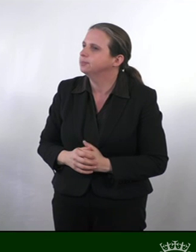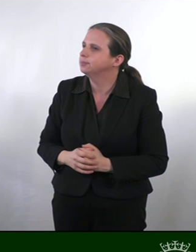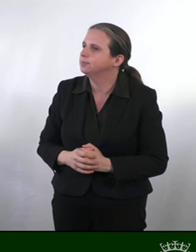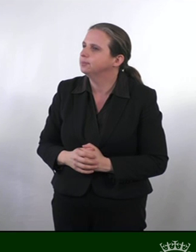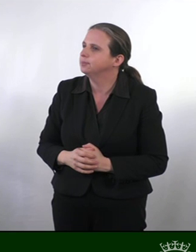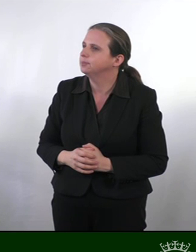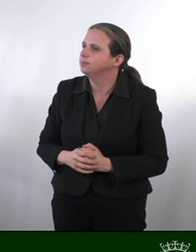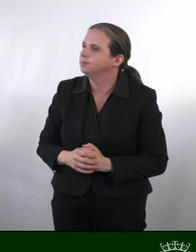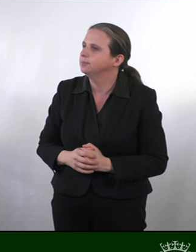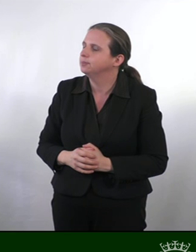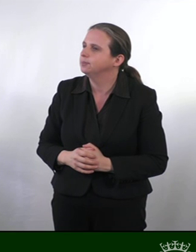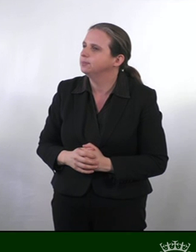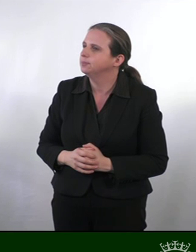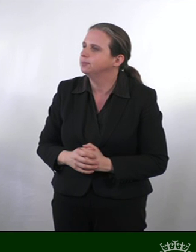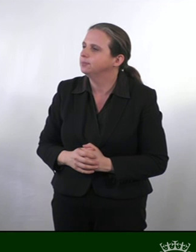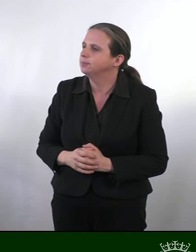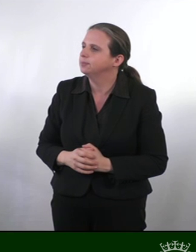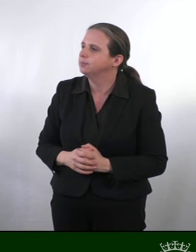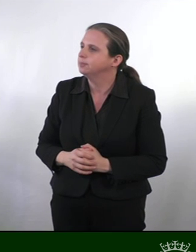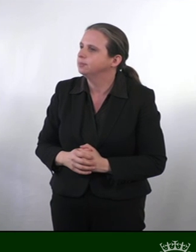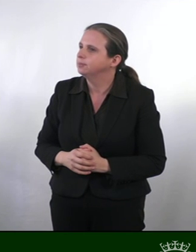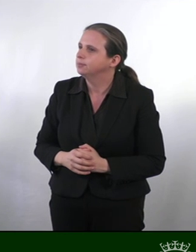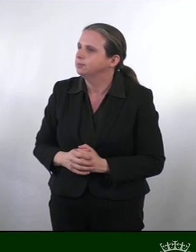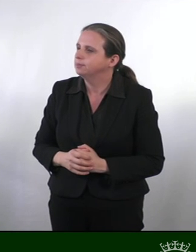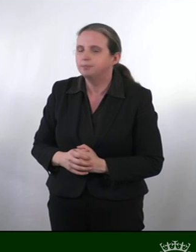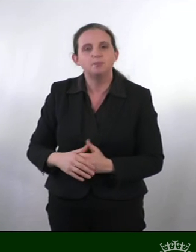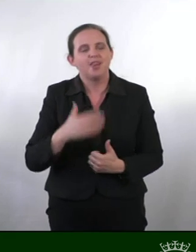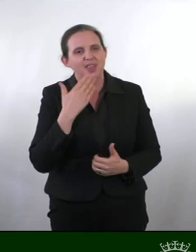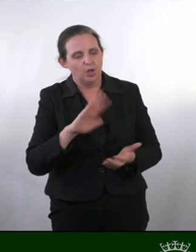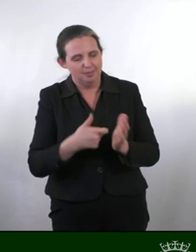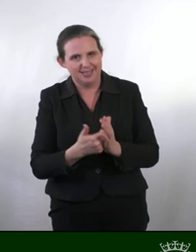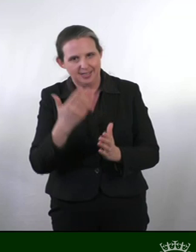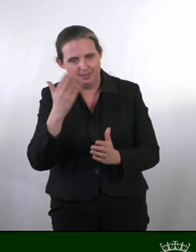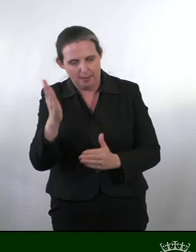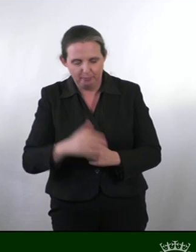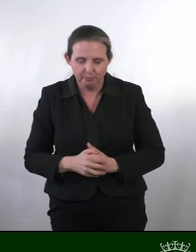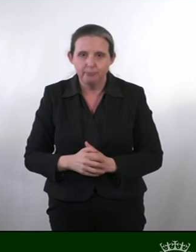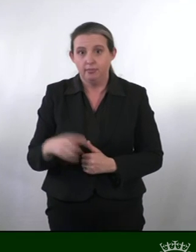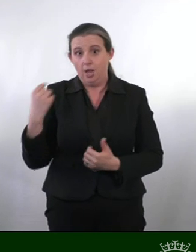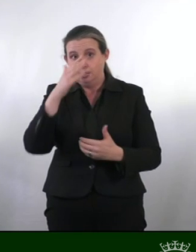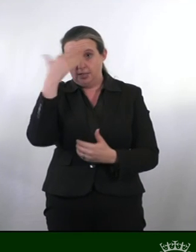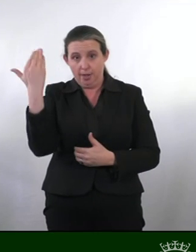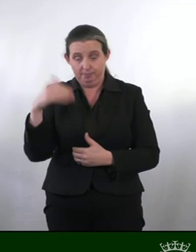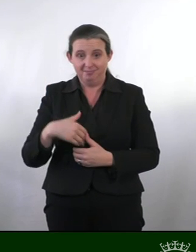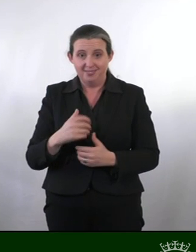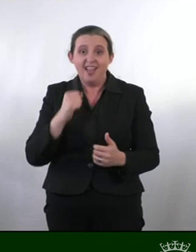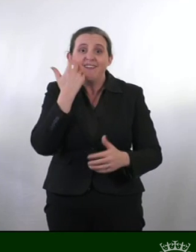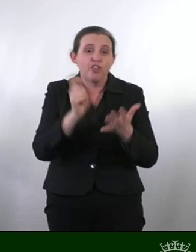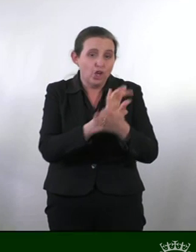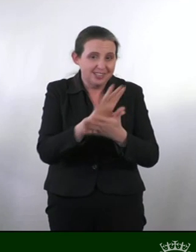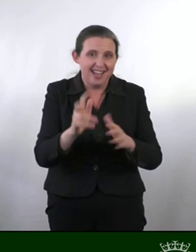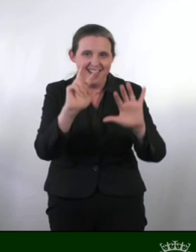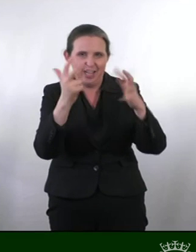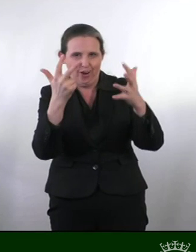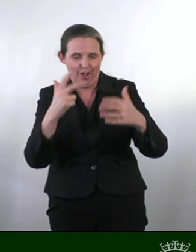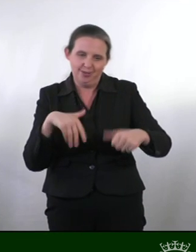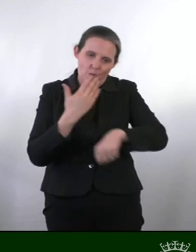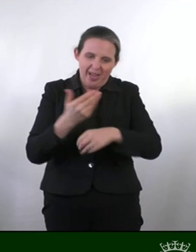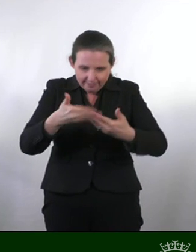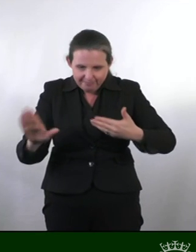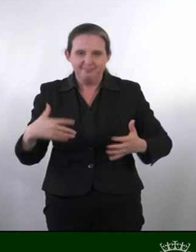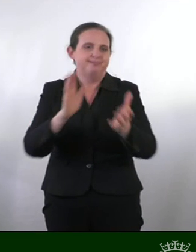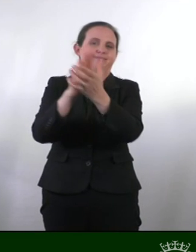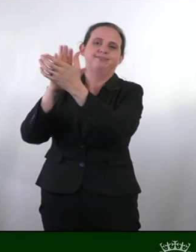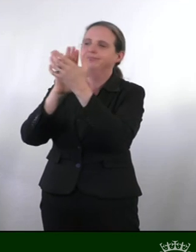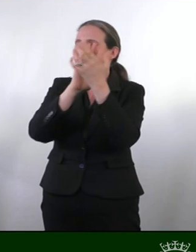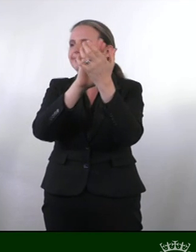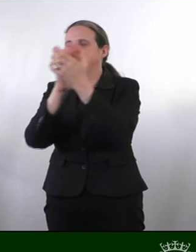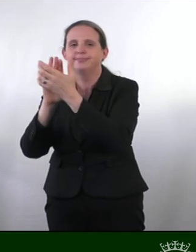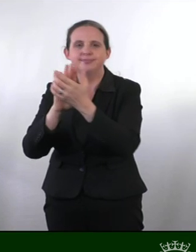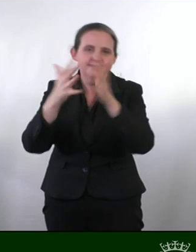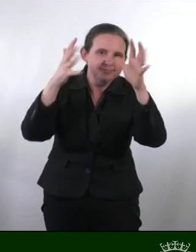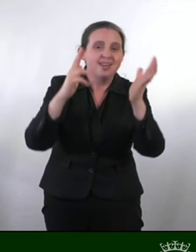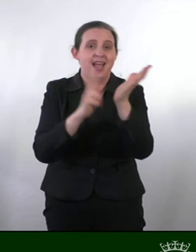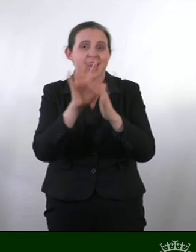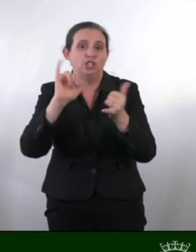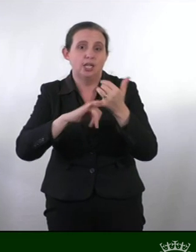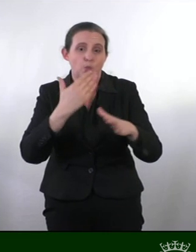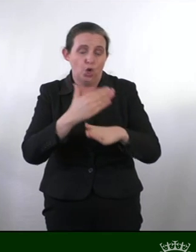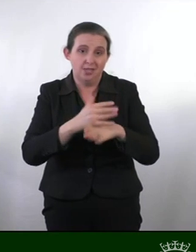In the summer, we stood on our doorsteps and clapped for all our key workers; today, they will be hit once again with a real-terms cut to their wages by the Chancellor’s pay freeze.